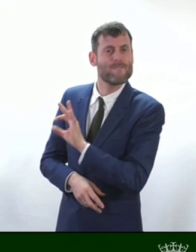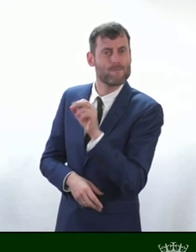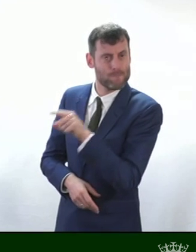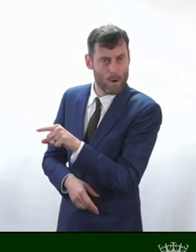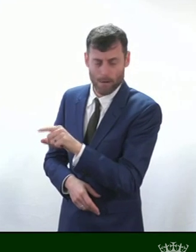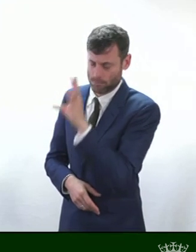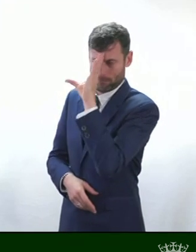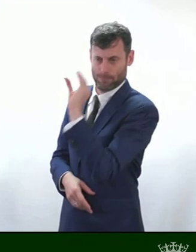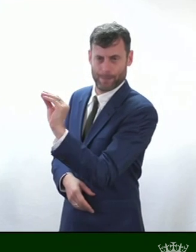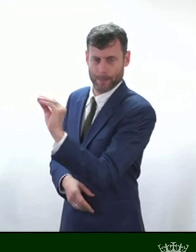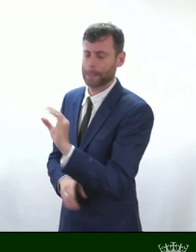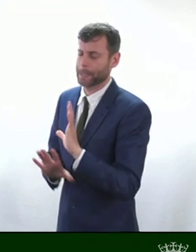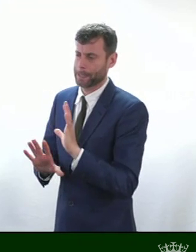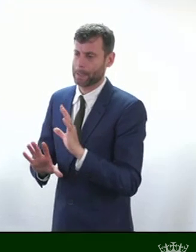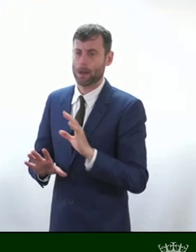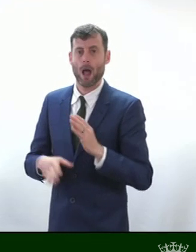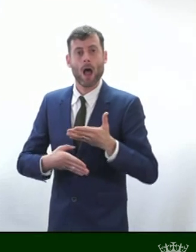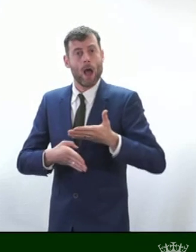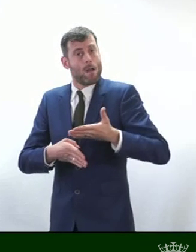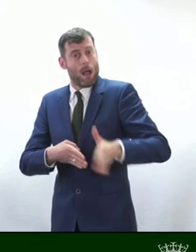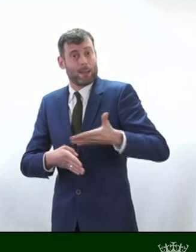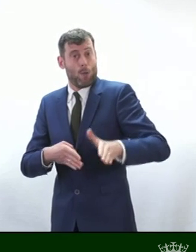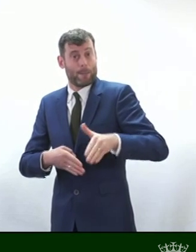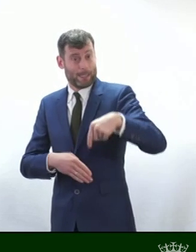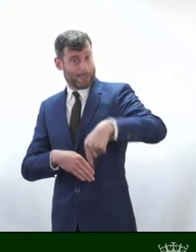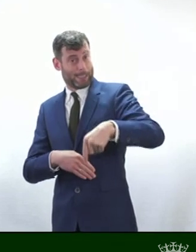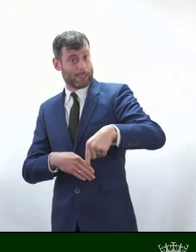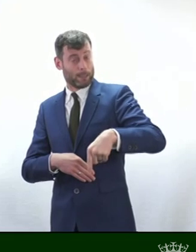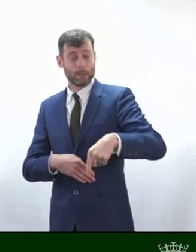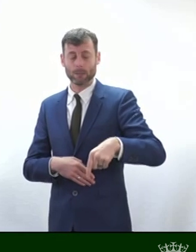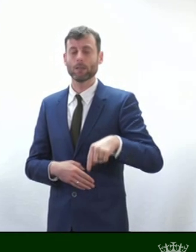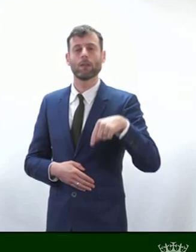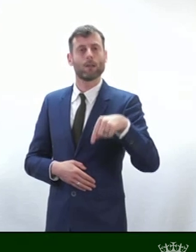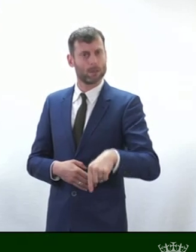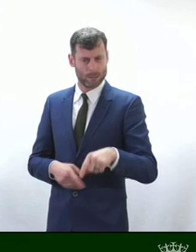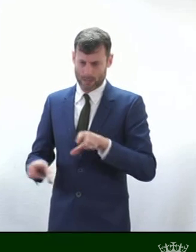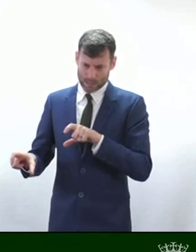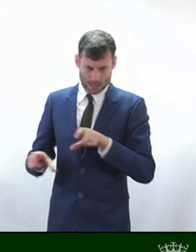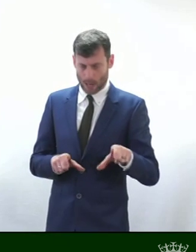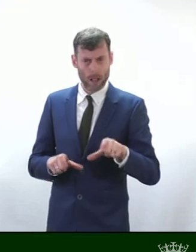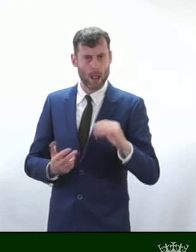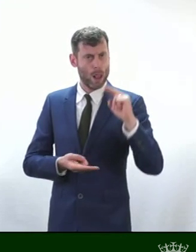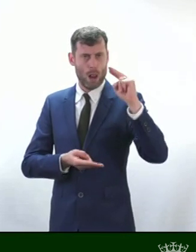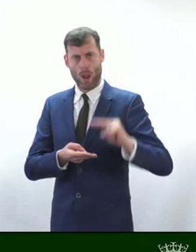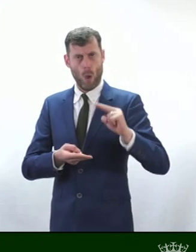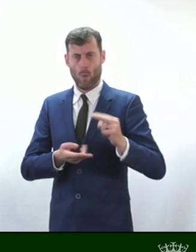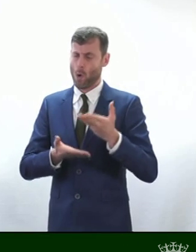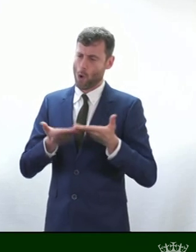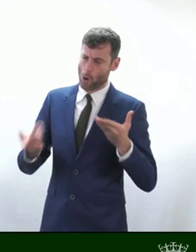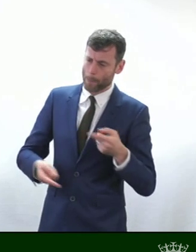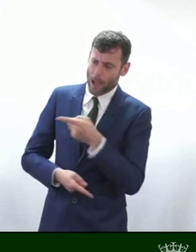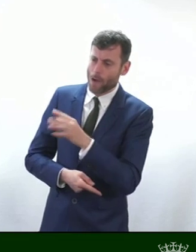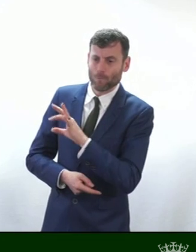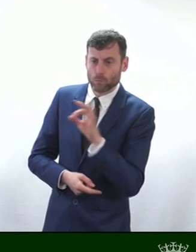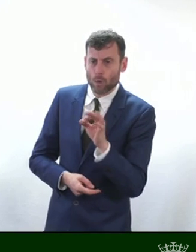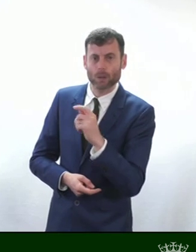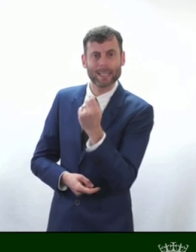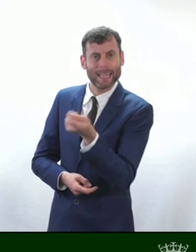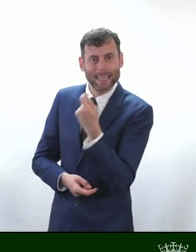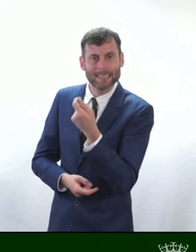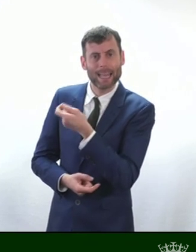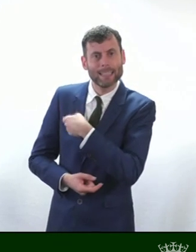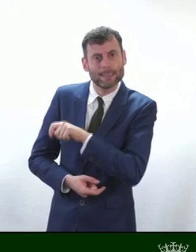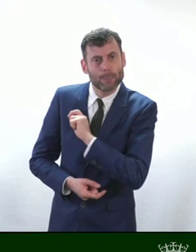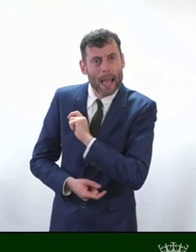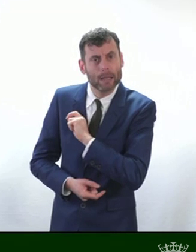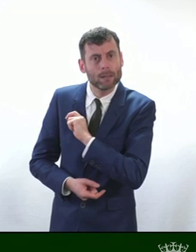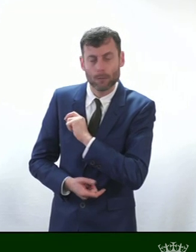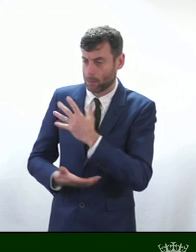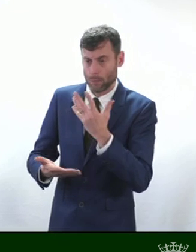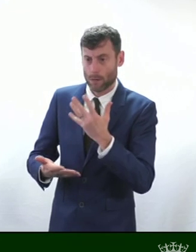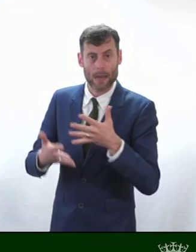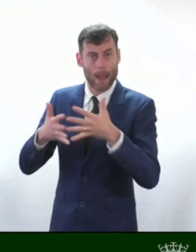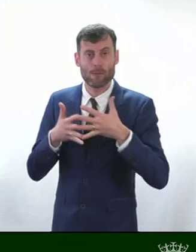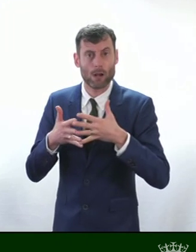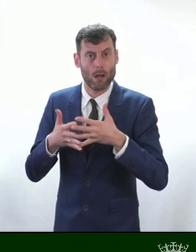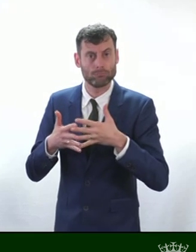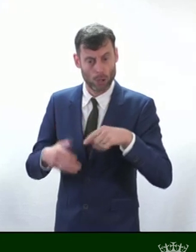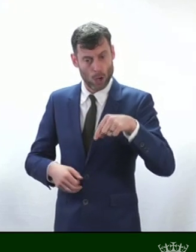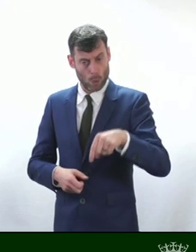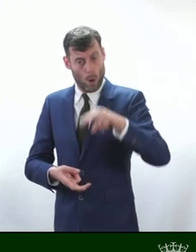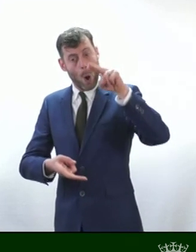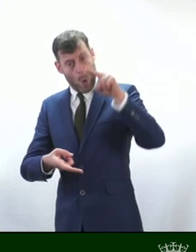He should know that unemployment, in spite of all the difficulties this country has faced, remains lower in this country than in France, Italy, Spain and the United States.